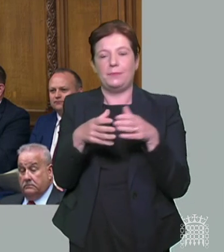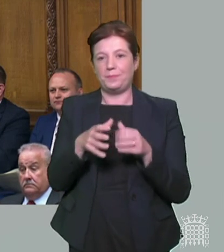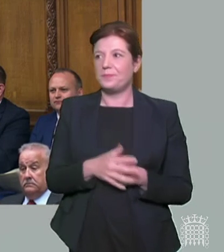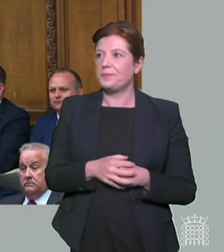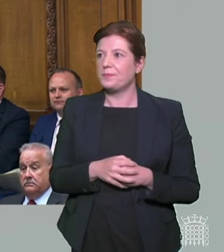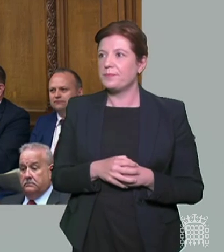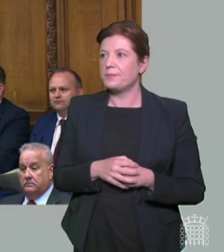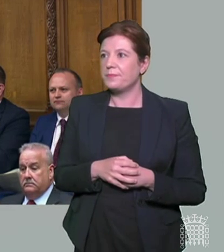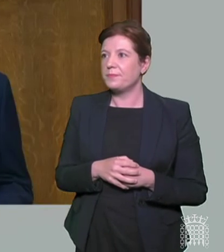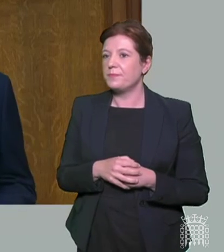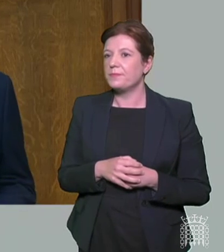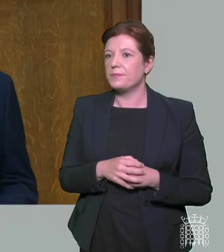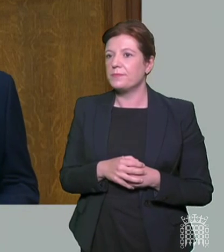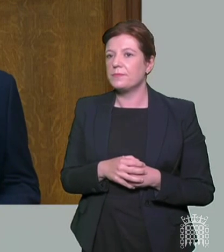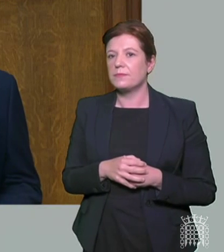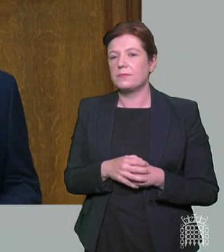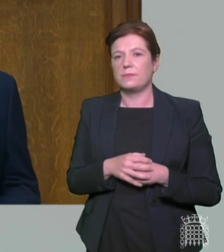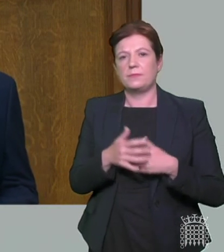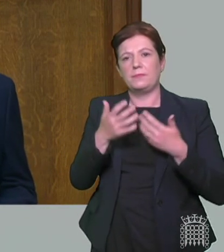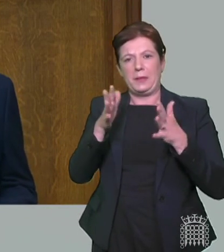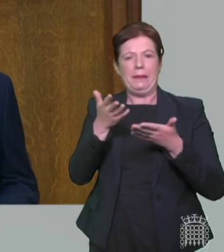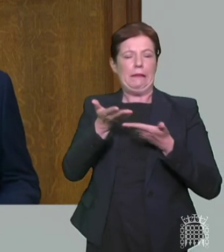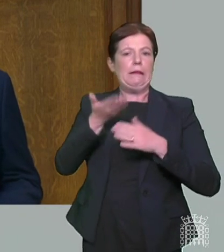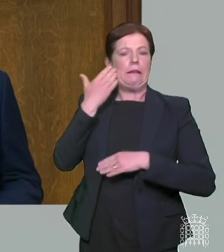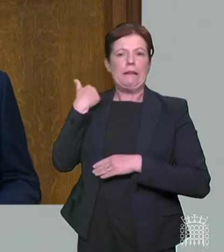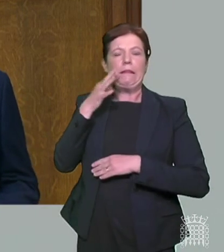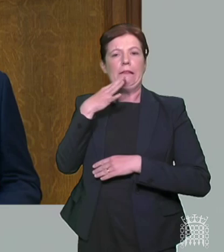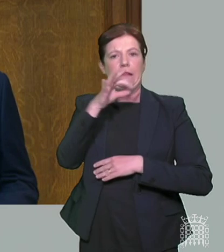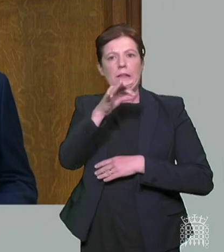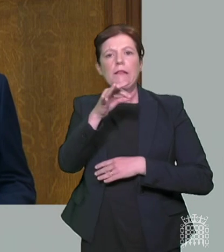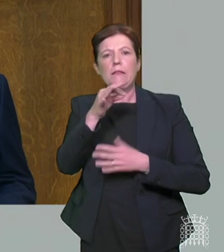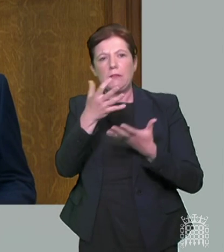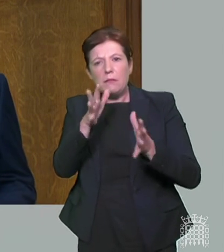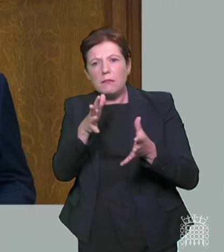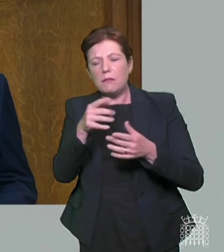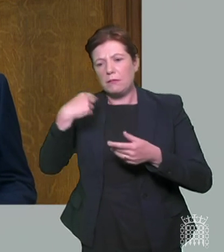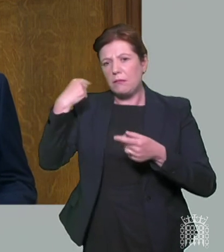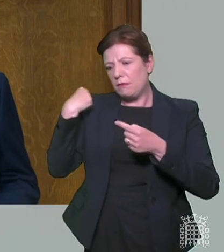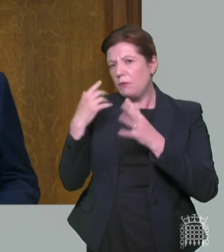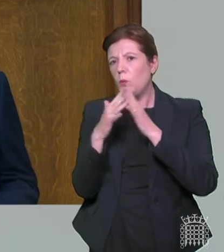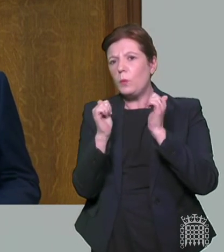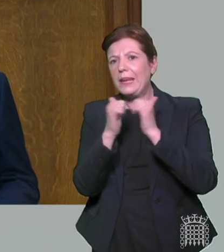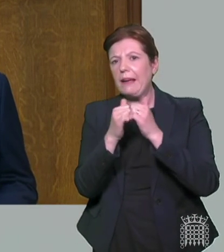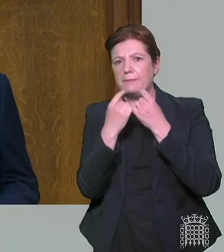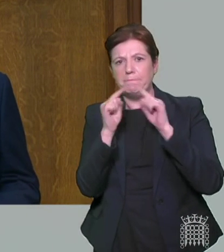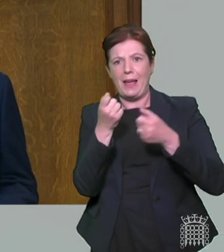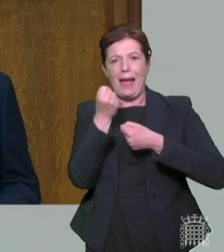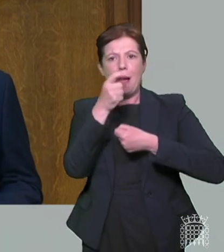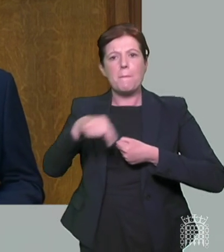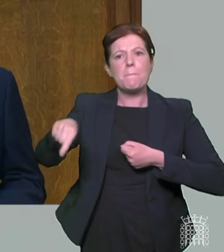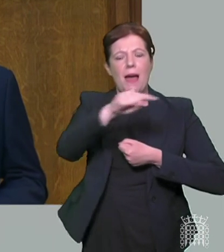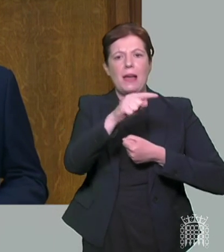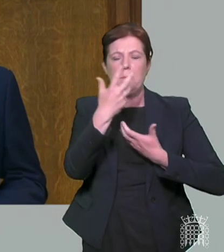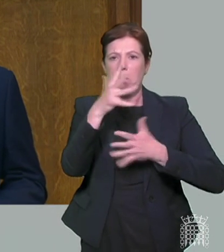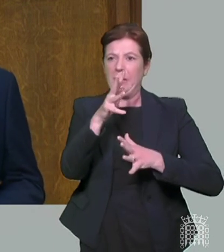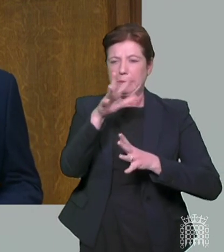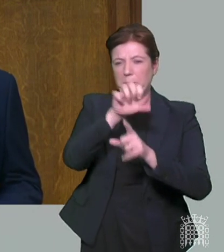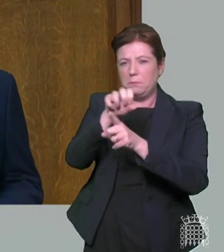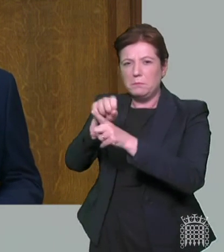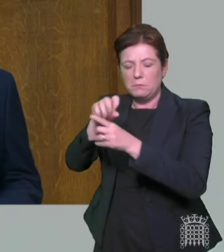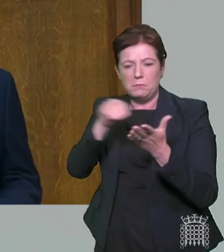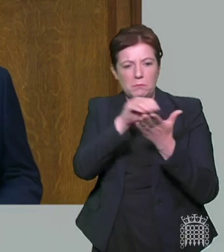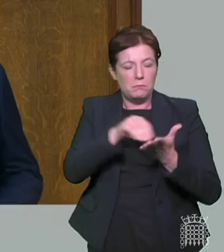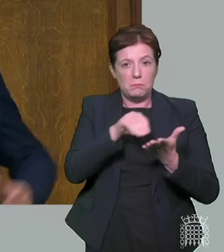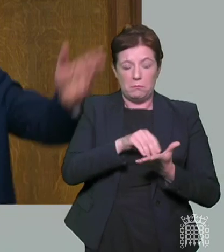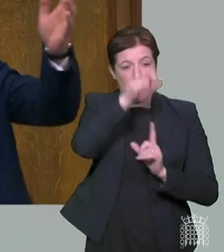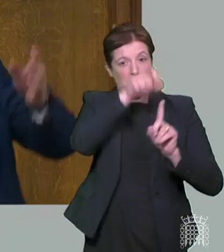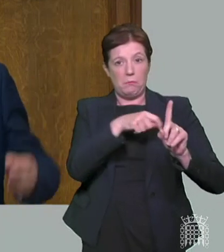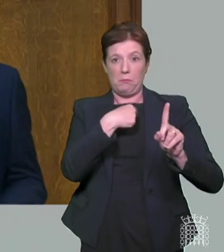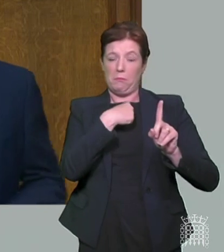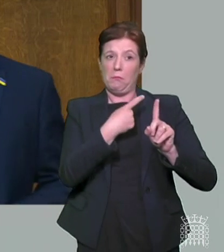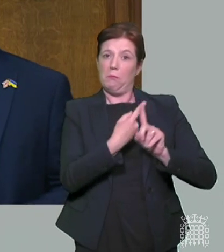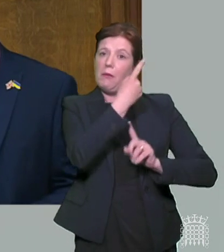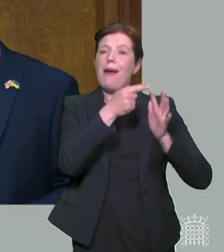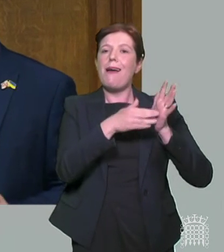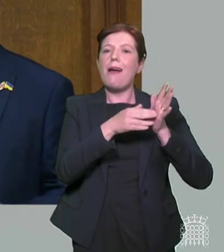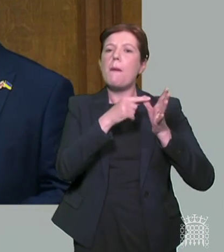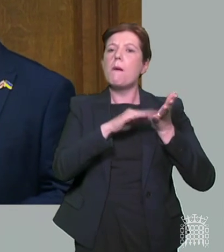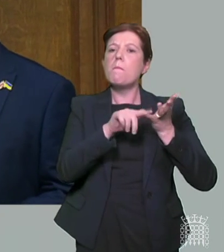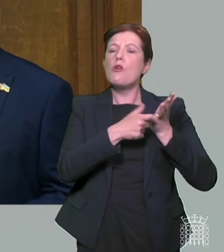The Prime Minister has been asked about the sodium valproate scandal previously, but Shaun Lintern at The Sunday Times this weekend revealed that campaigners were blacklisted, including my constituent Emma Murphy, who is here in the Gallery today.